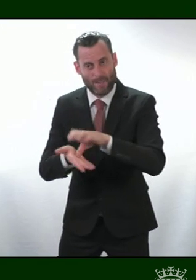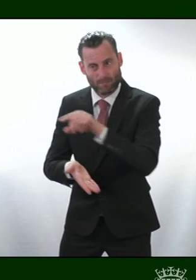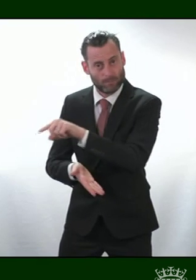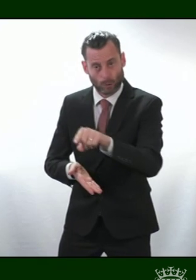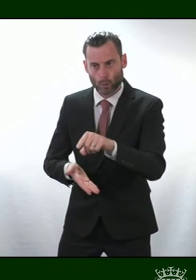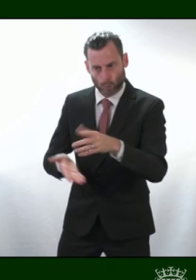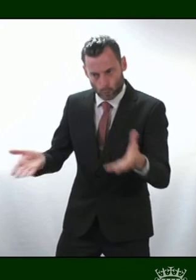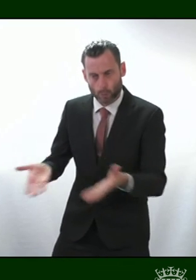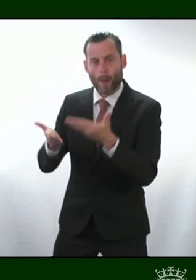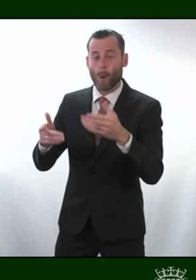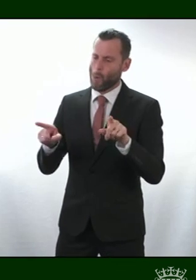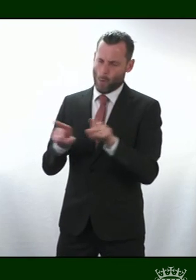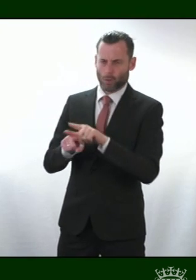As for his request, I will happily consult